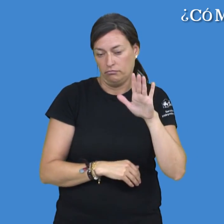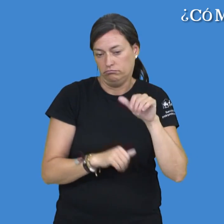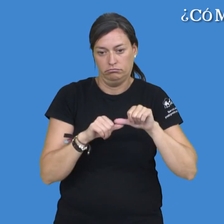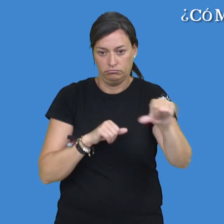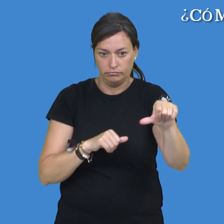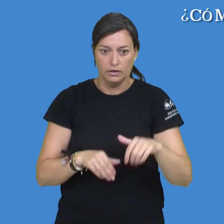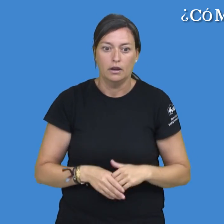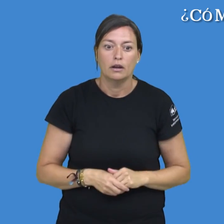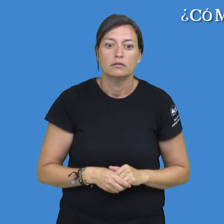a partir de